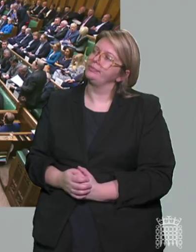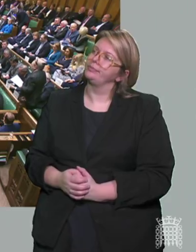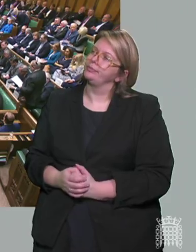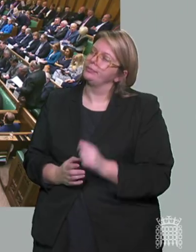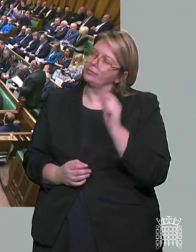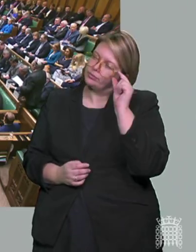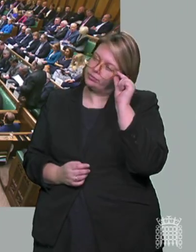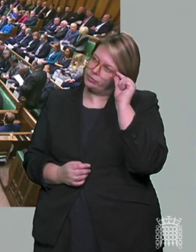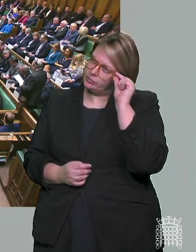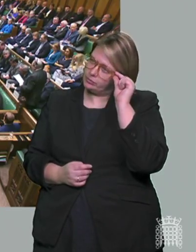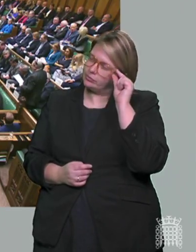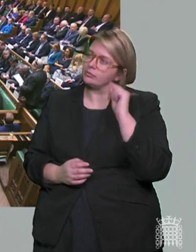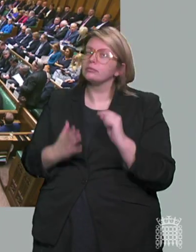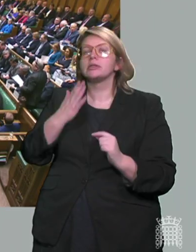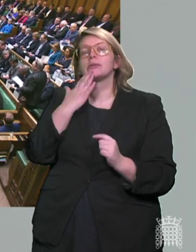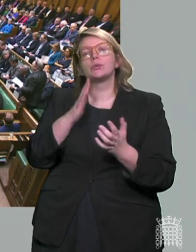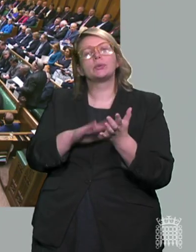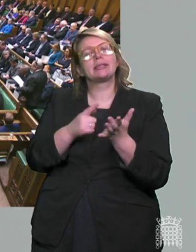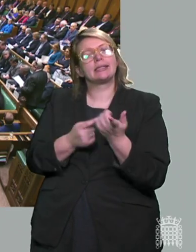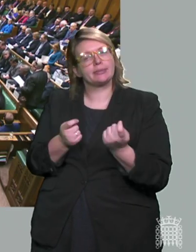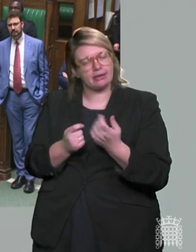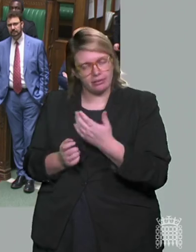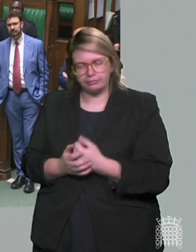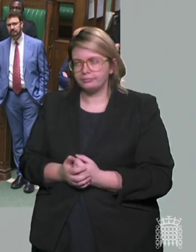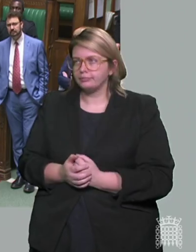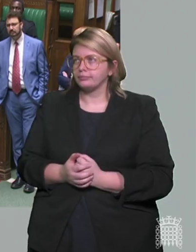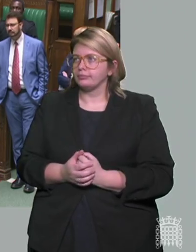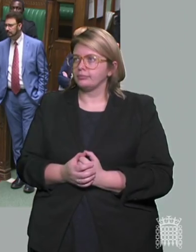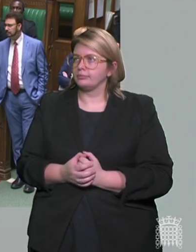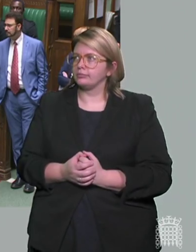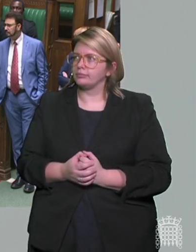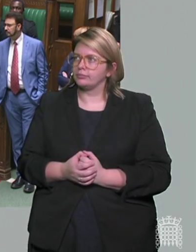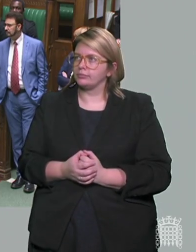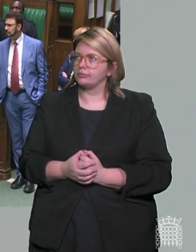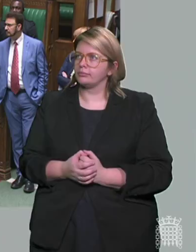This month, the Scottish child payment marks its two-year anniversary.